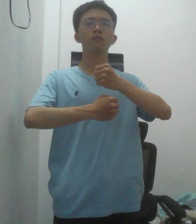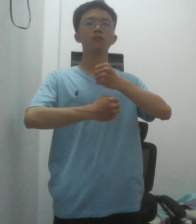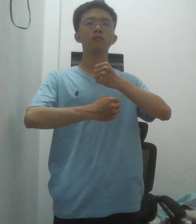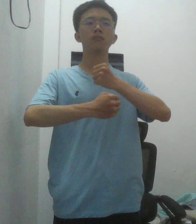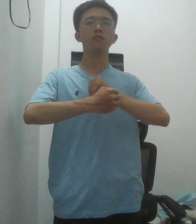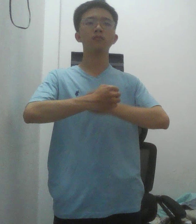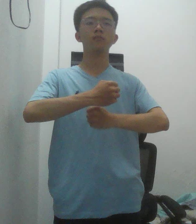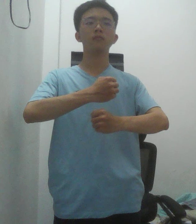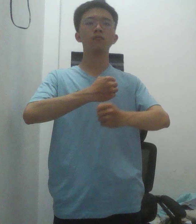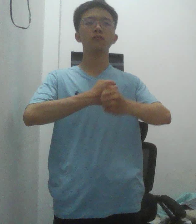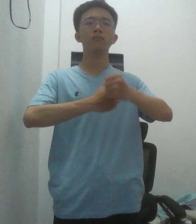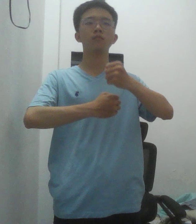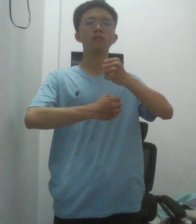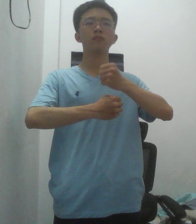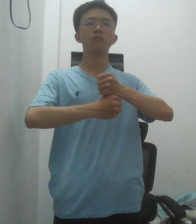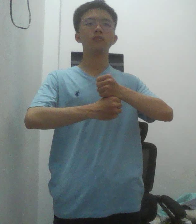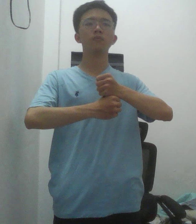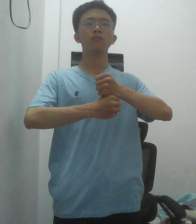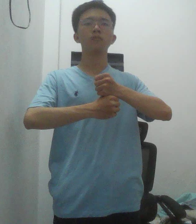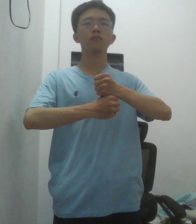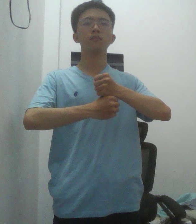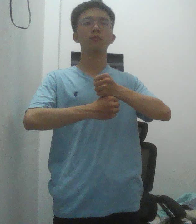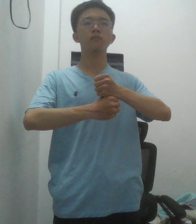nam